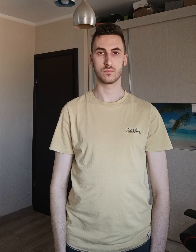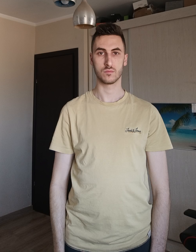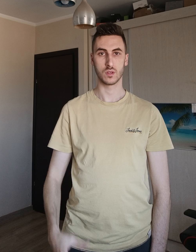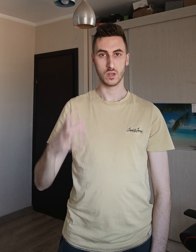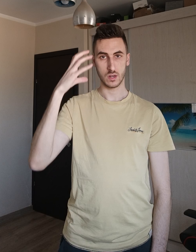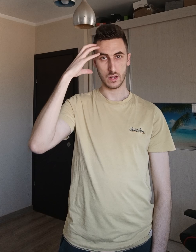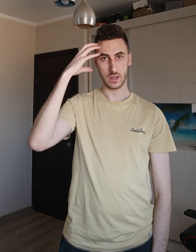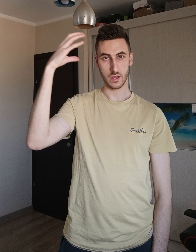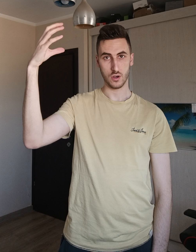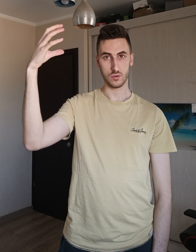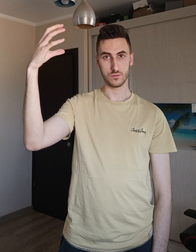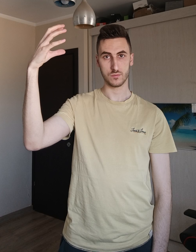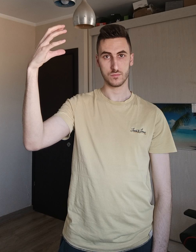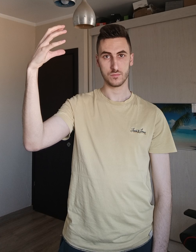לאהוב